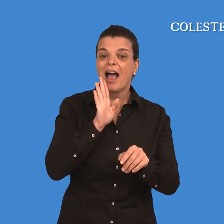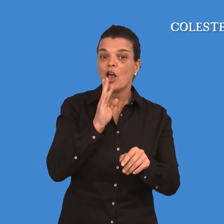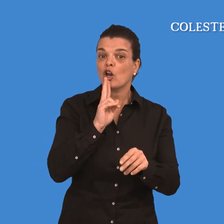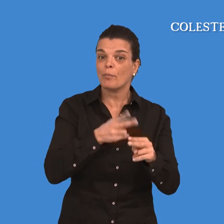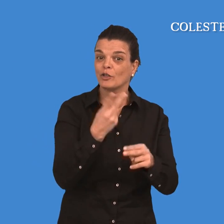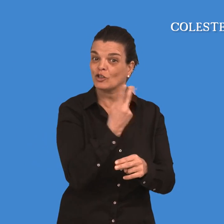nombre